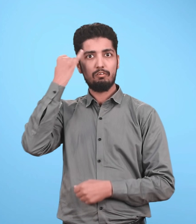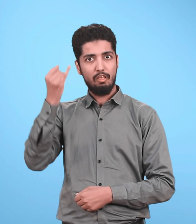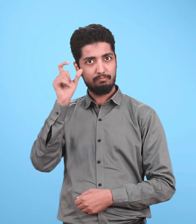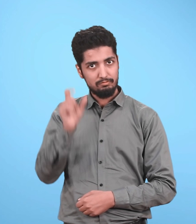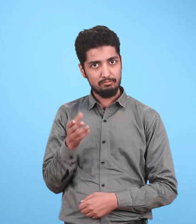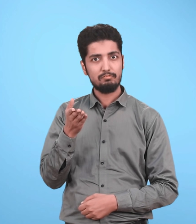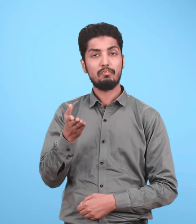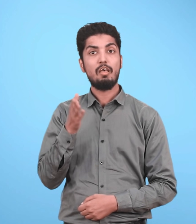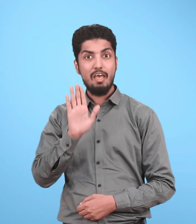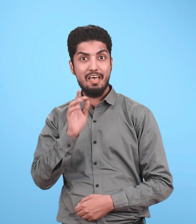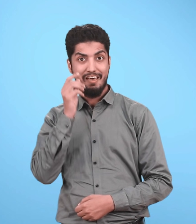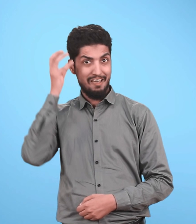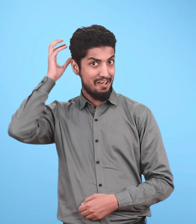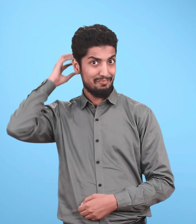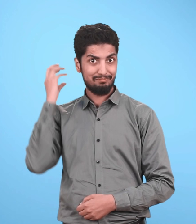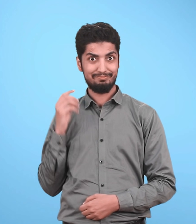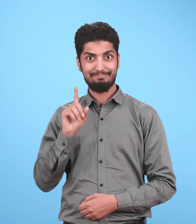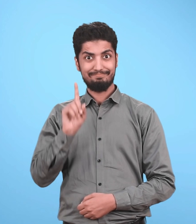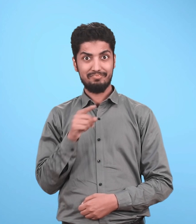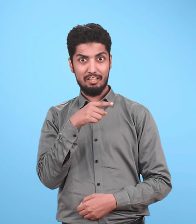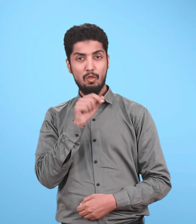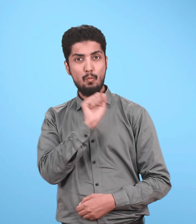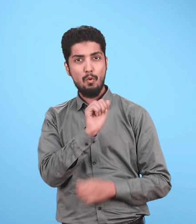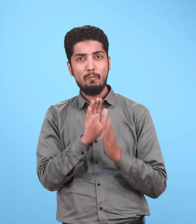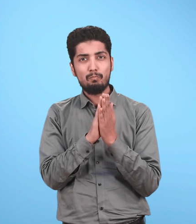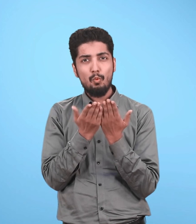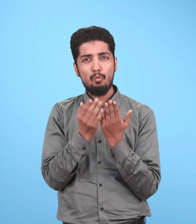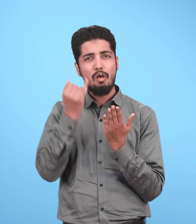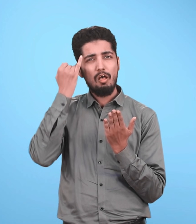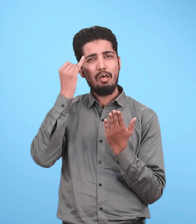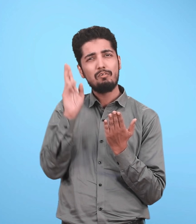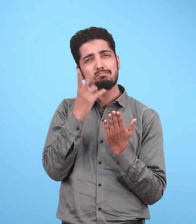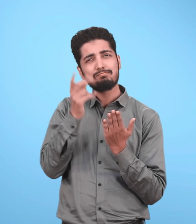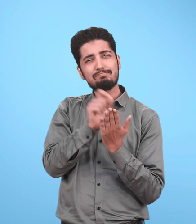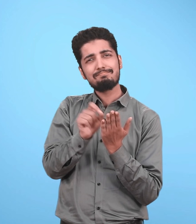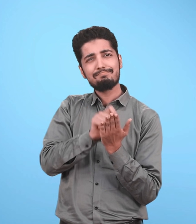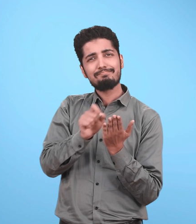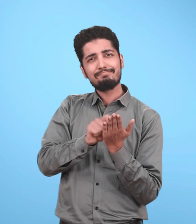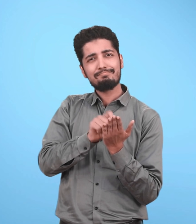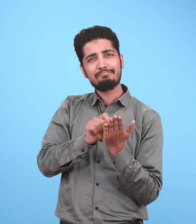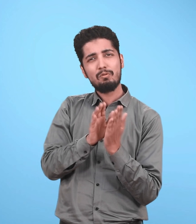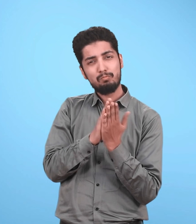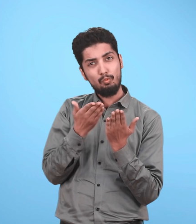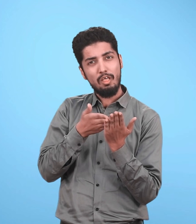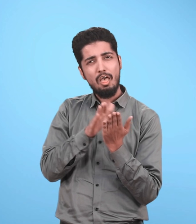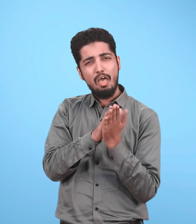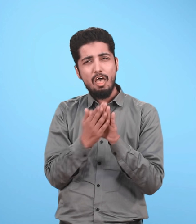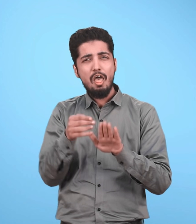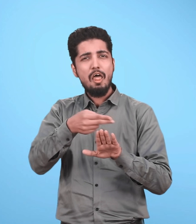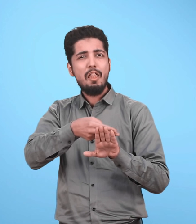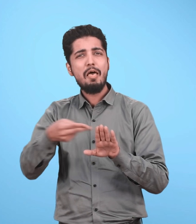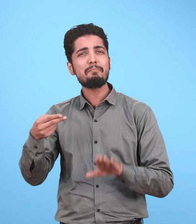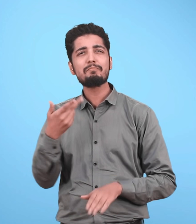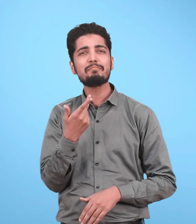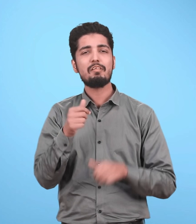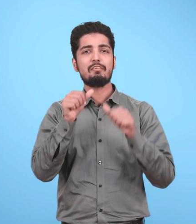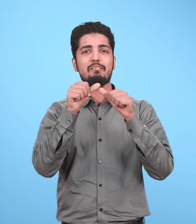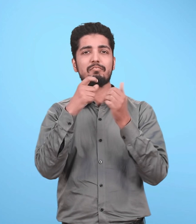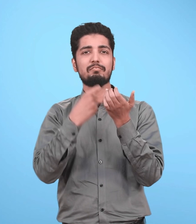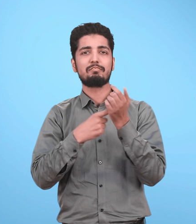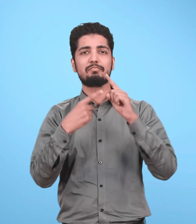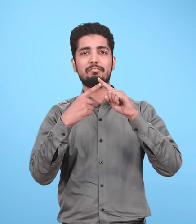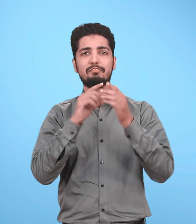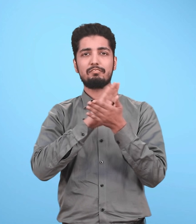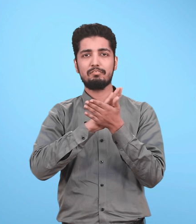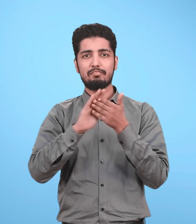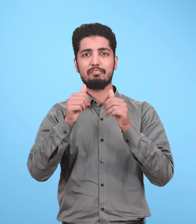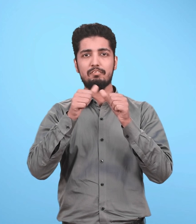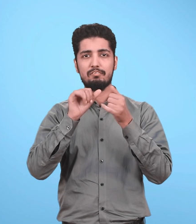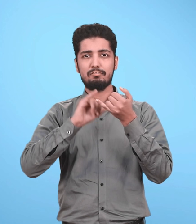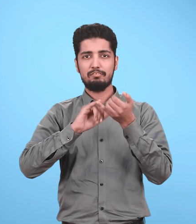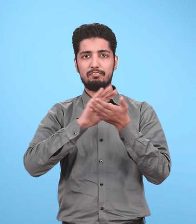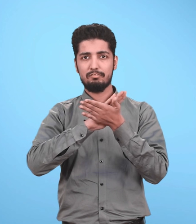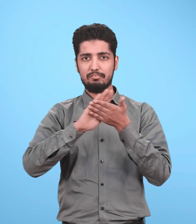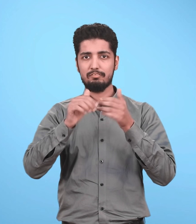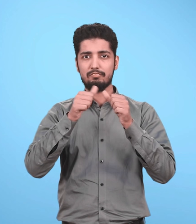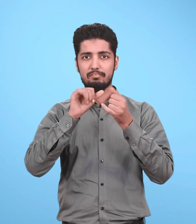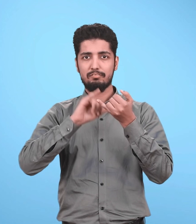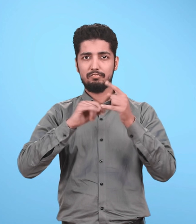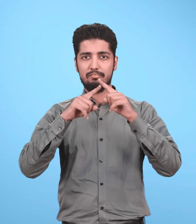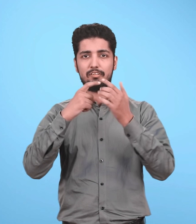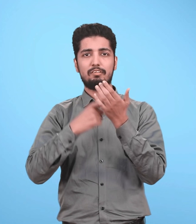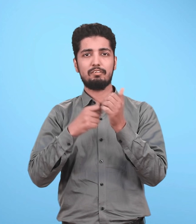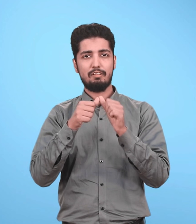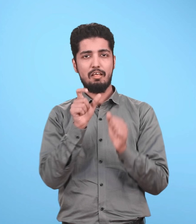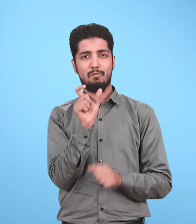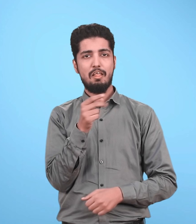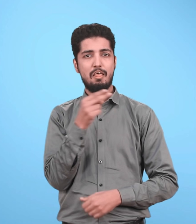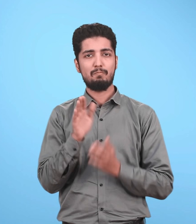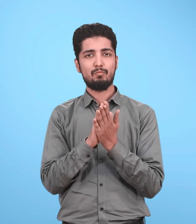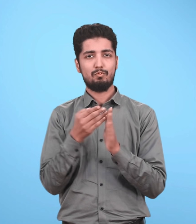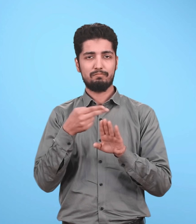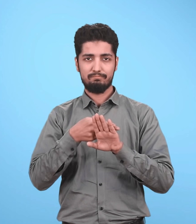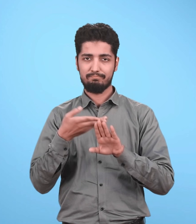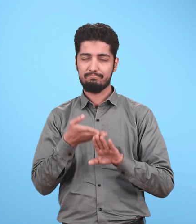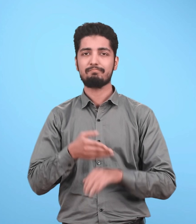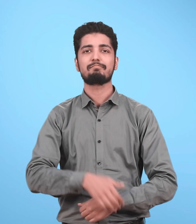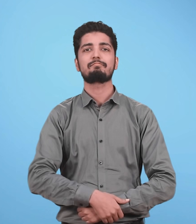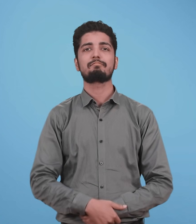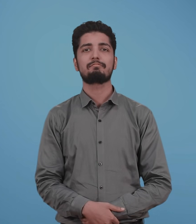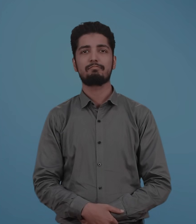in a book called the Arthashastra.